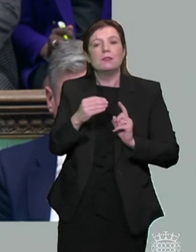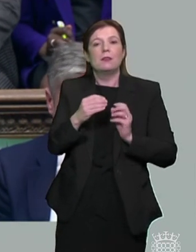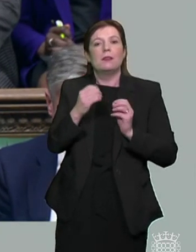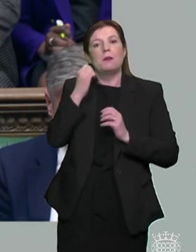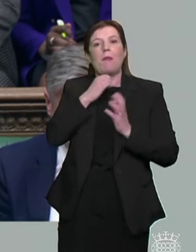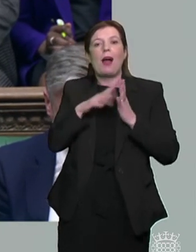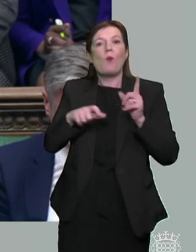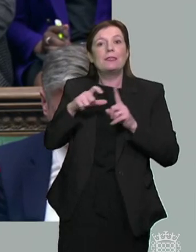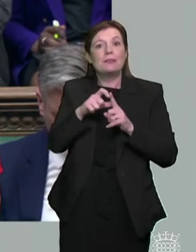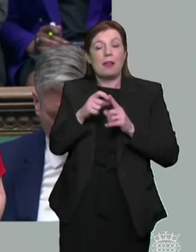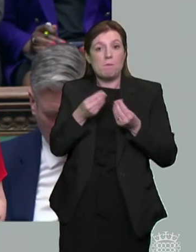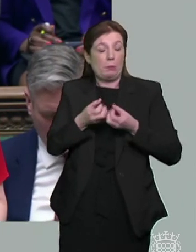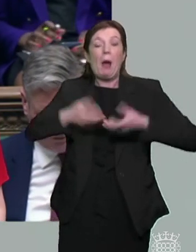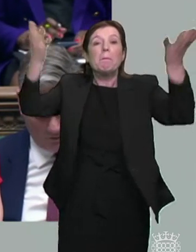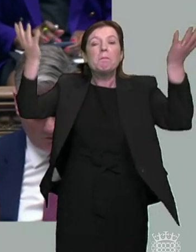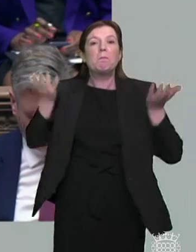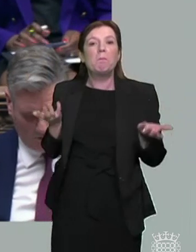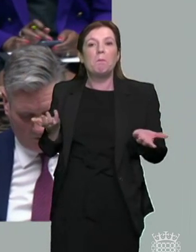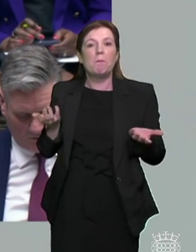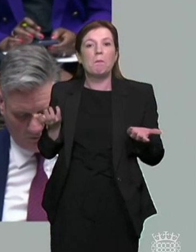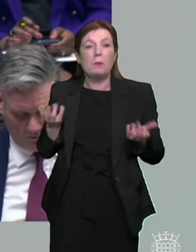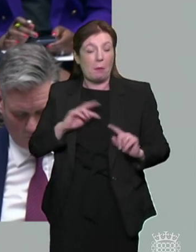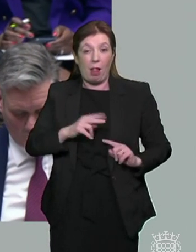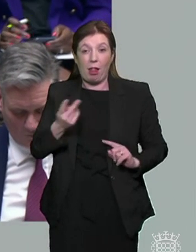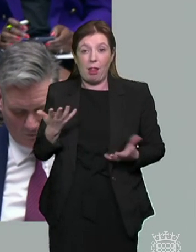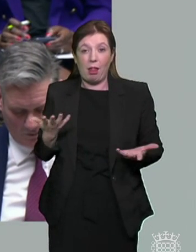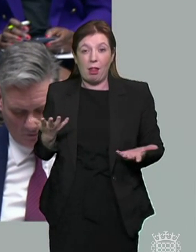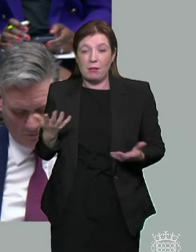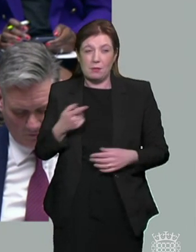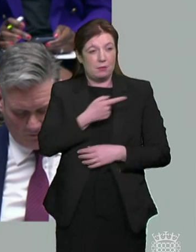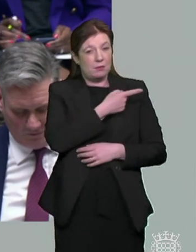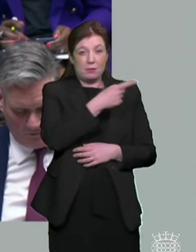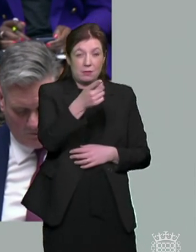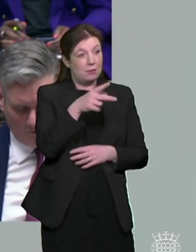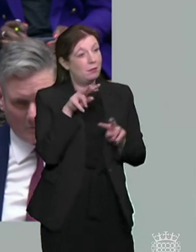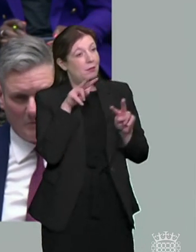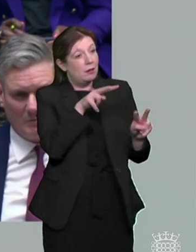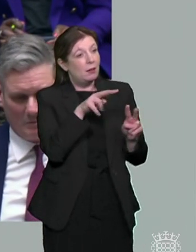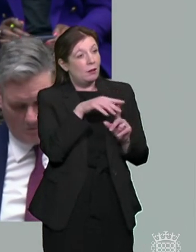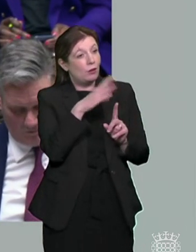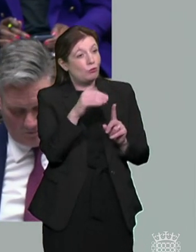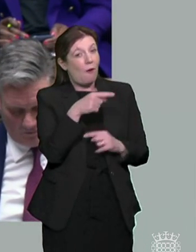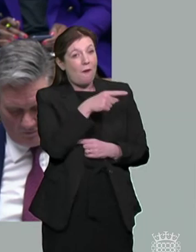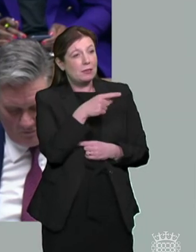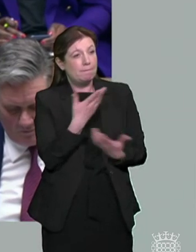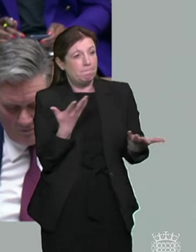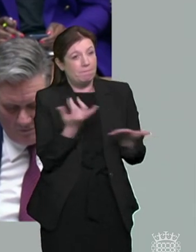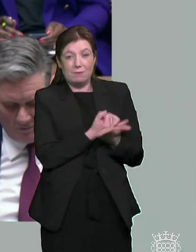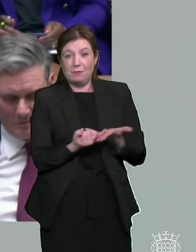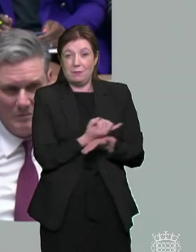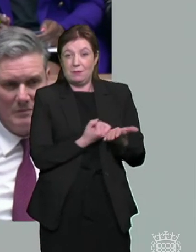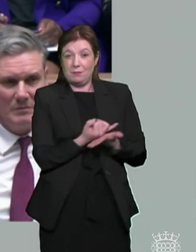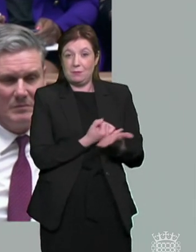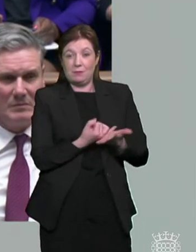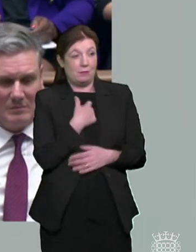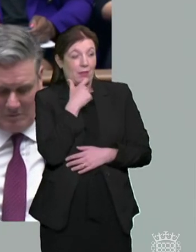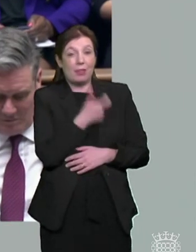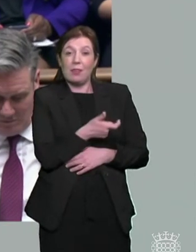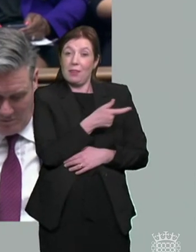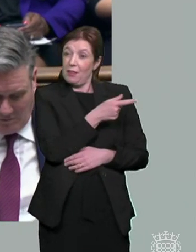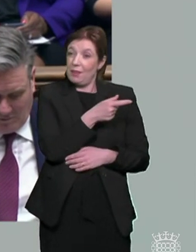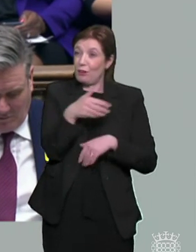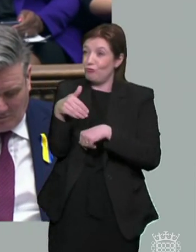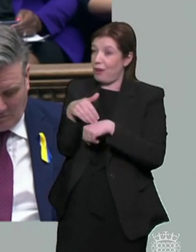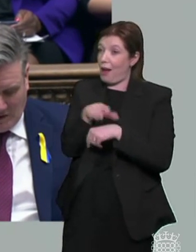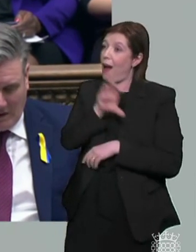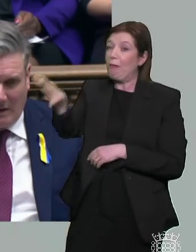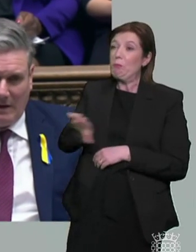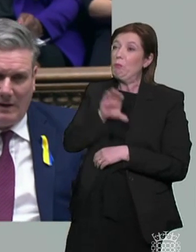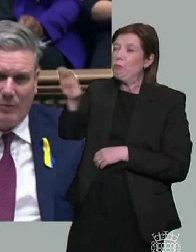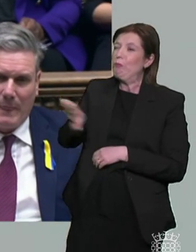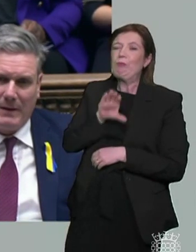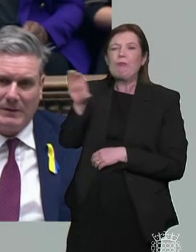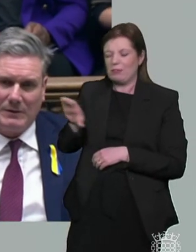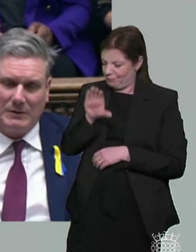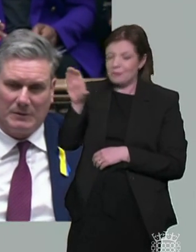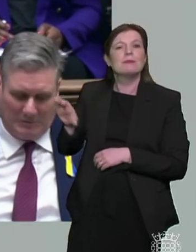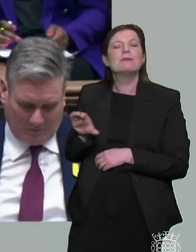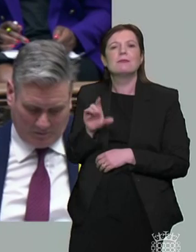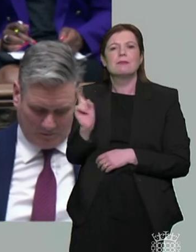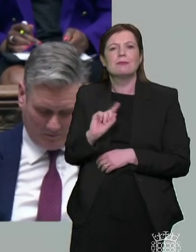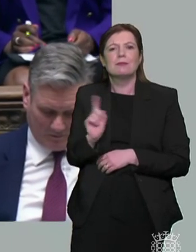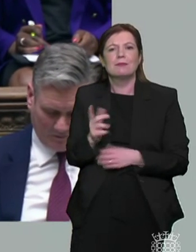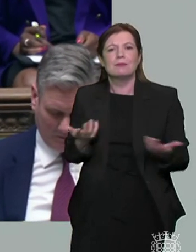As a result of—let us face it—that jaw-dropping incompetence, the Conservatives have been funding crime instead of fighting it.